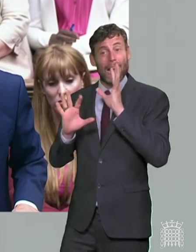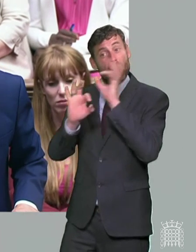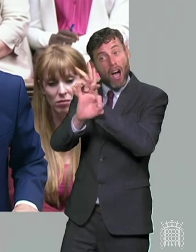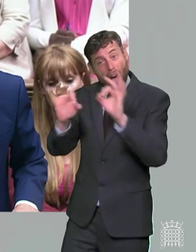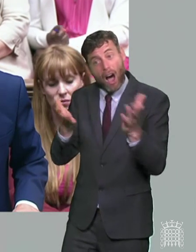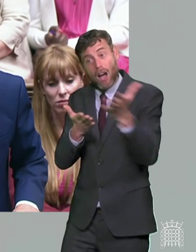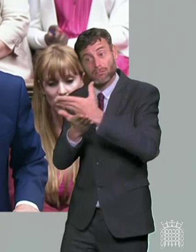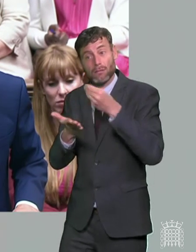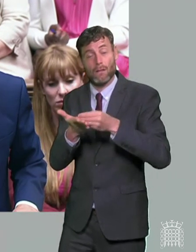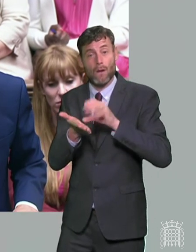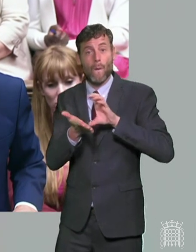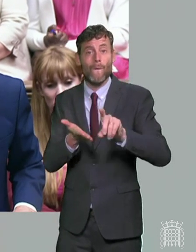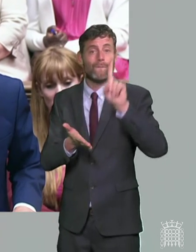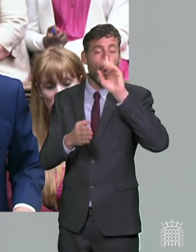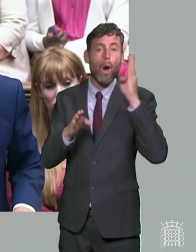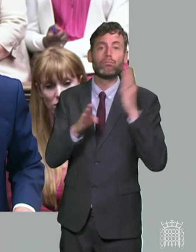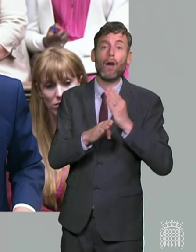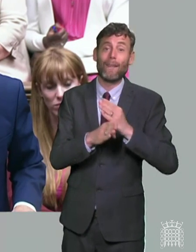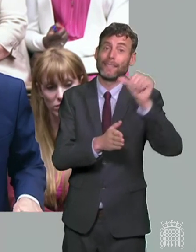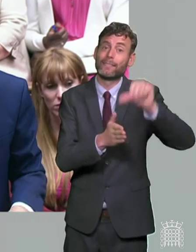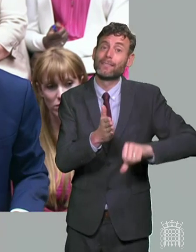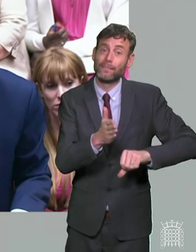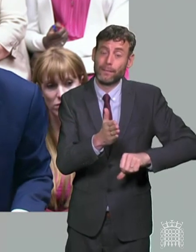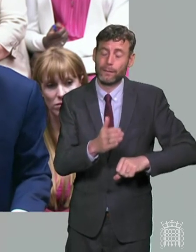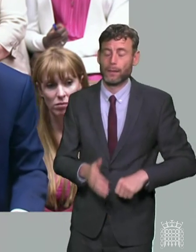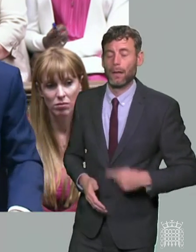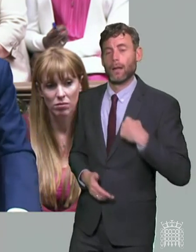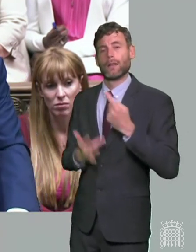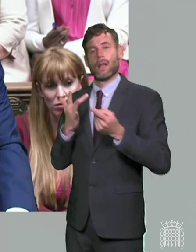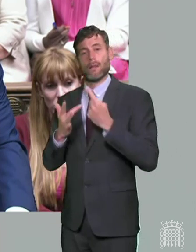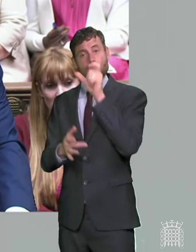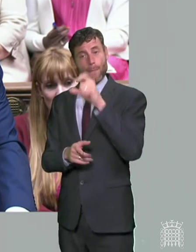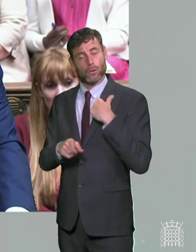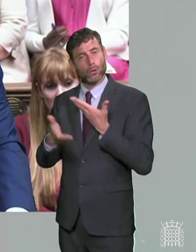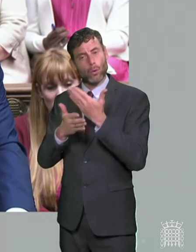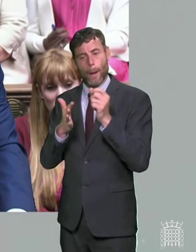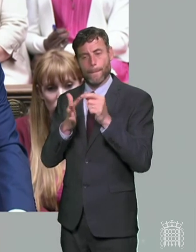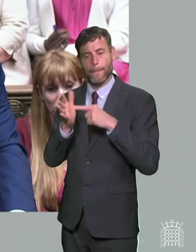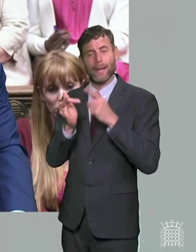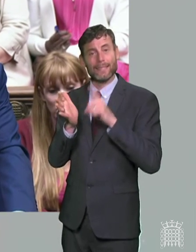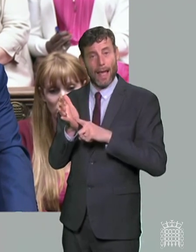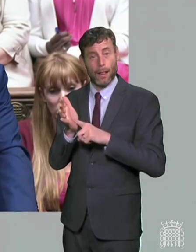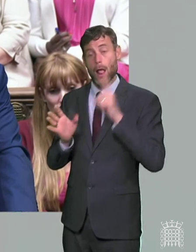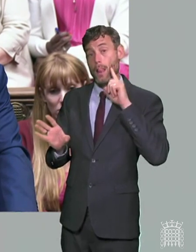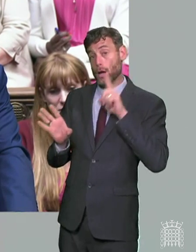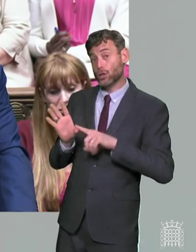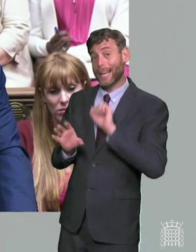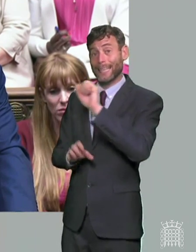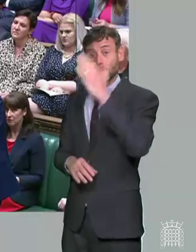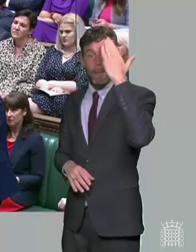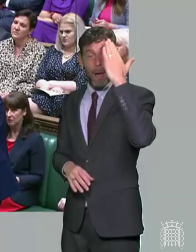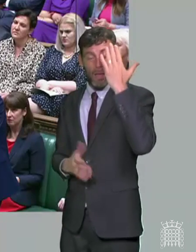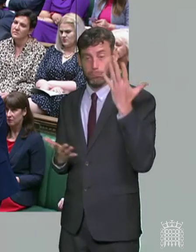I also spoke to Akshay Patel. Last year, his mother woke up unable to breathe.